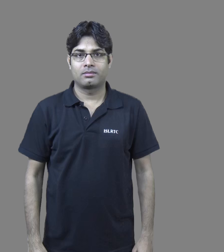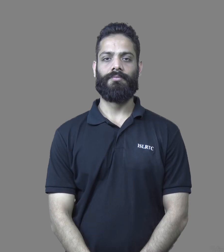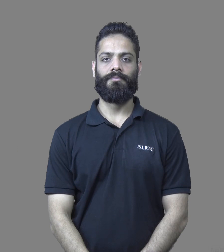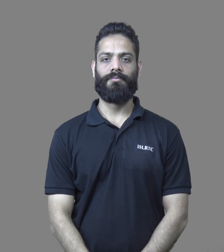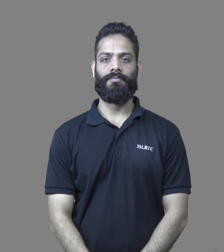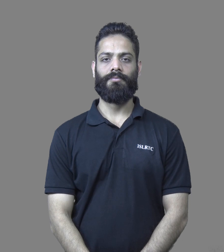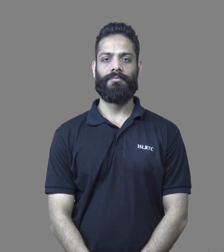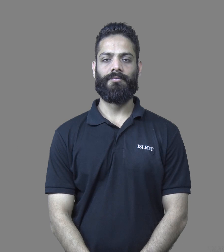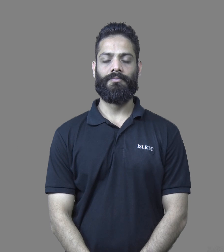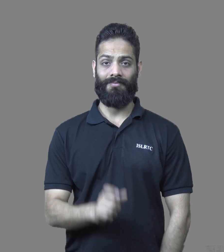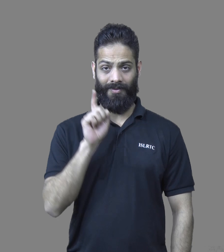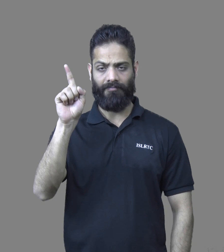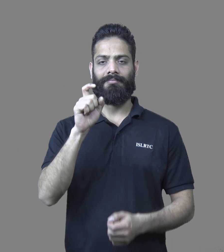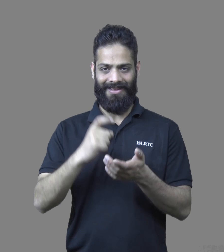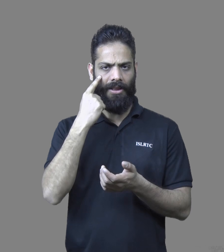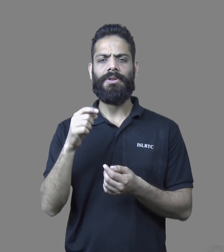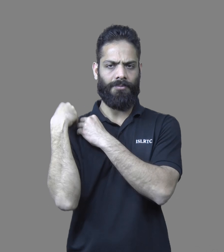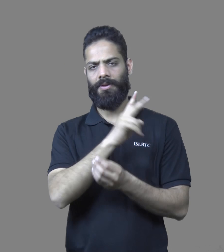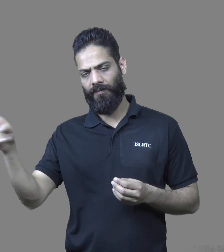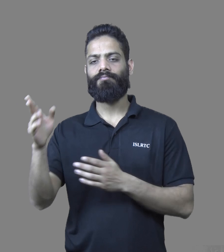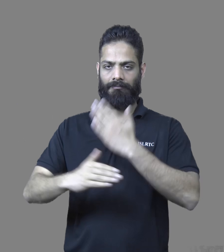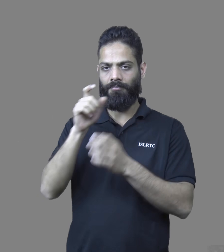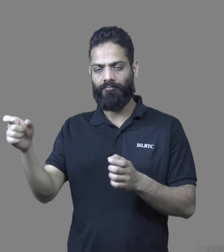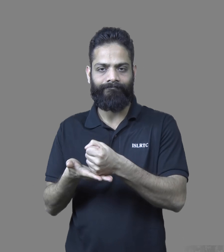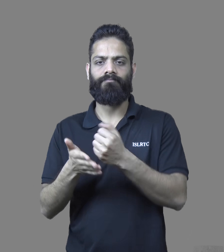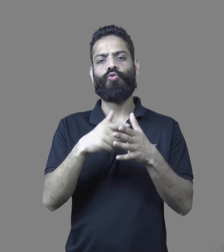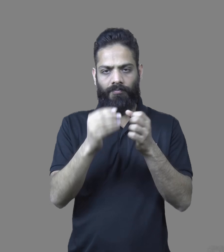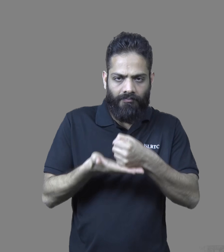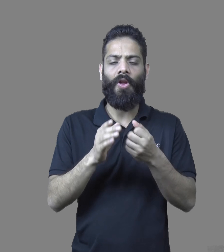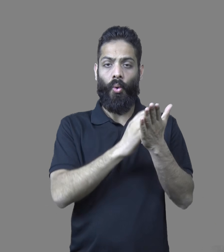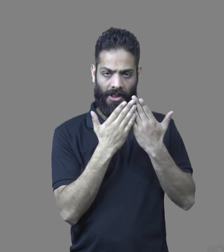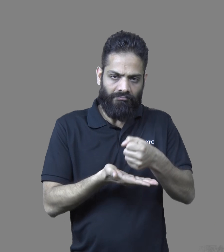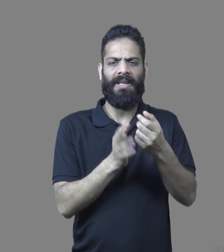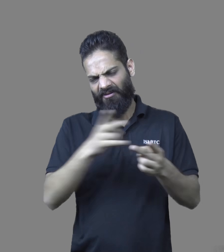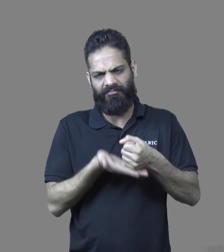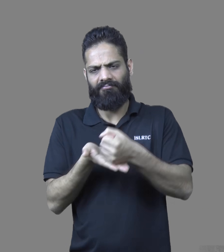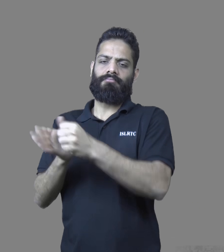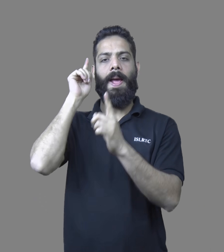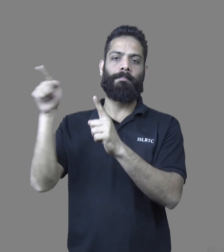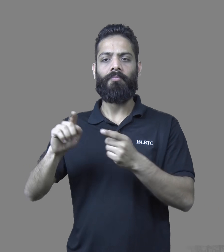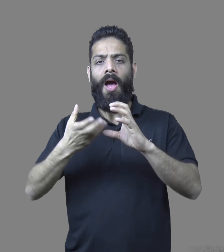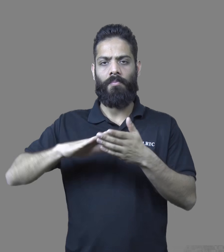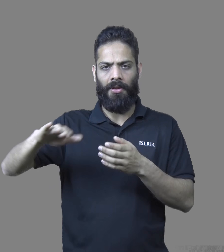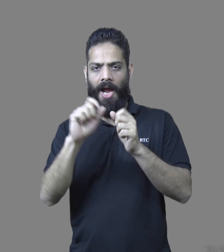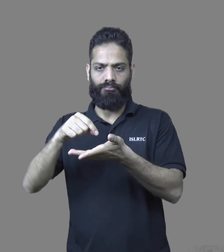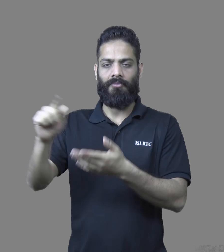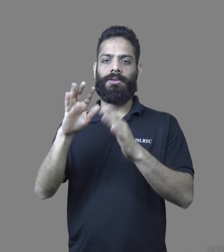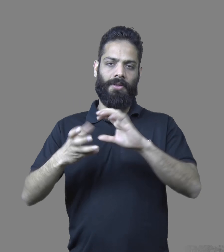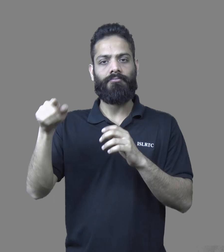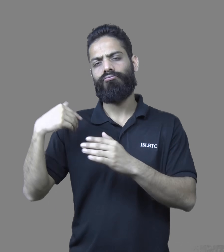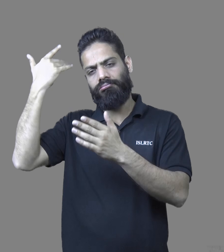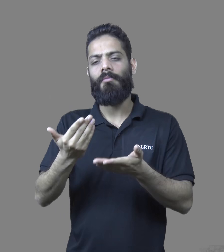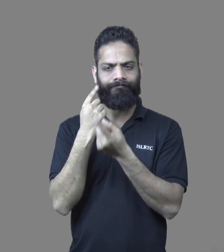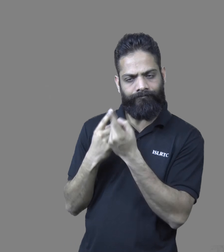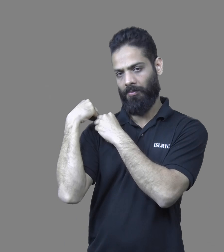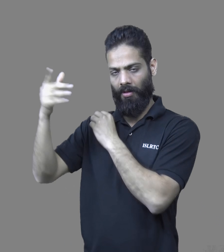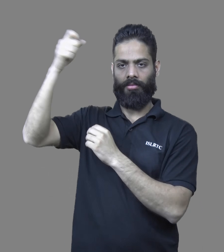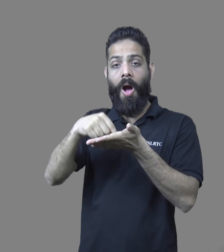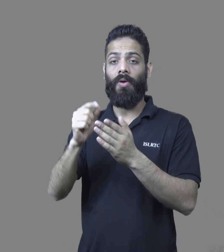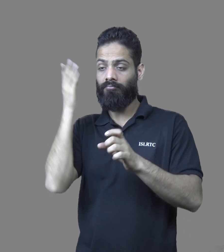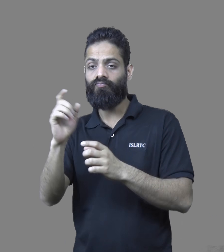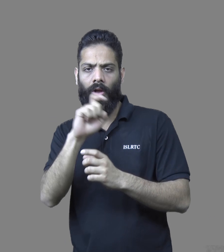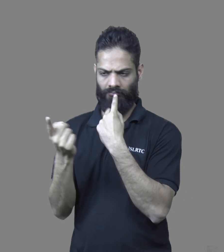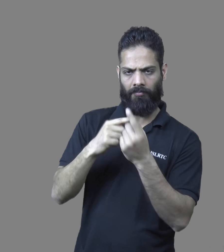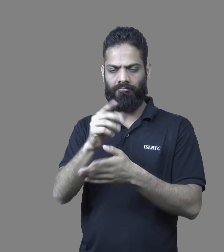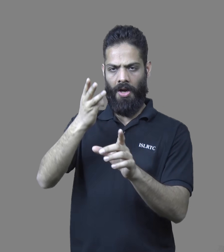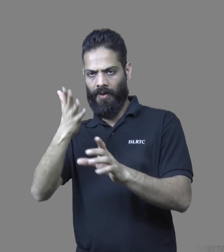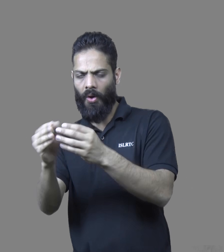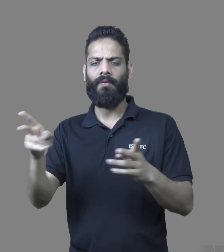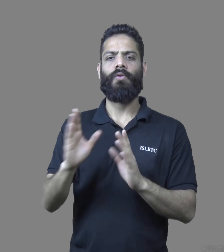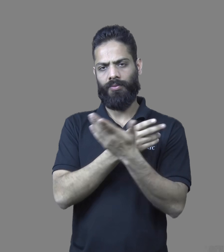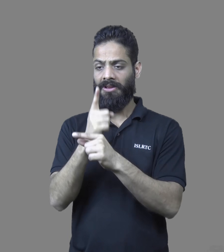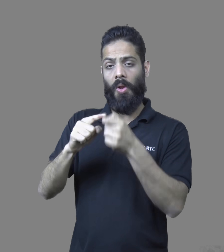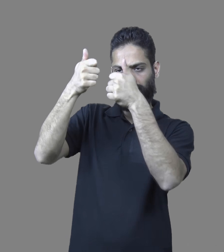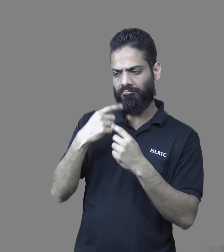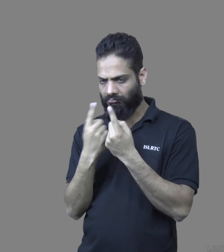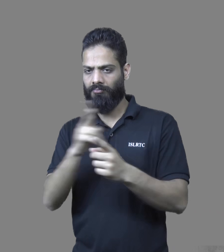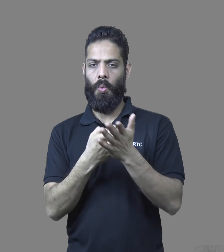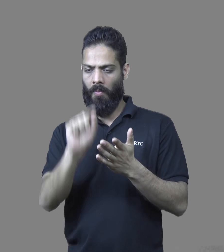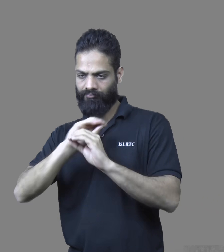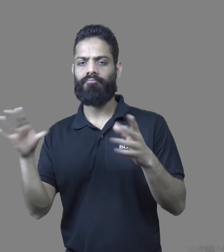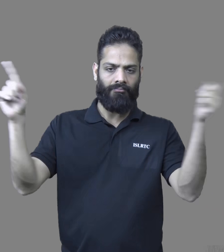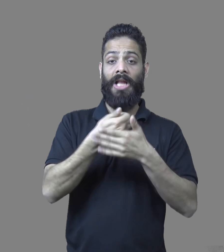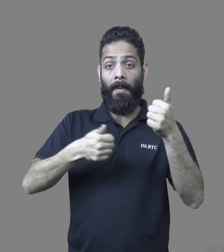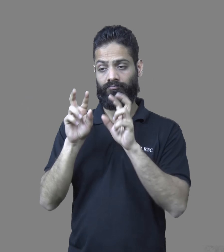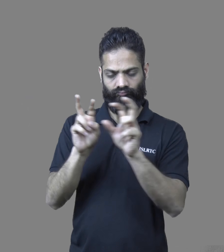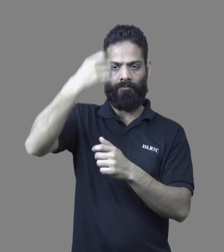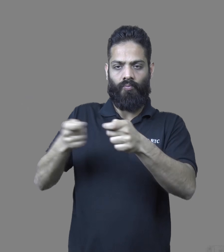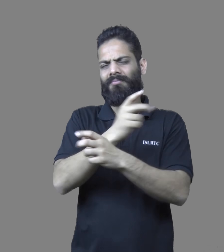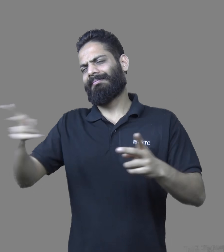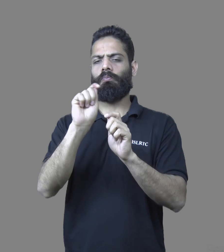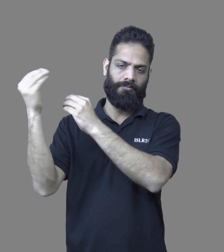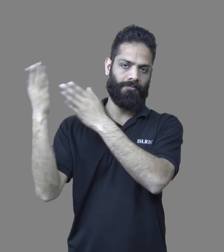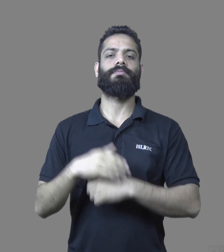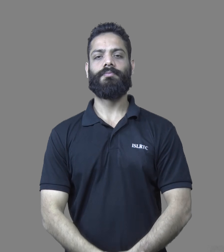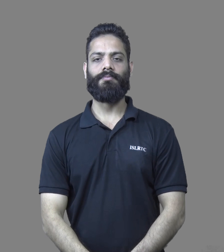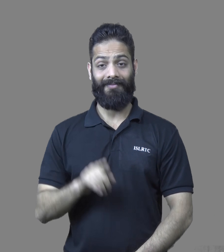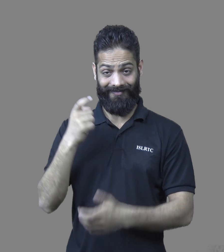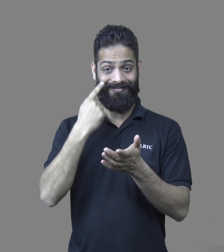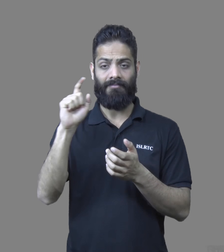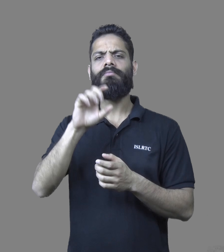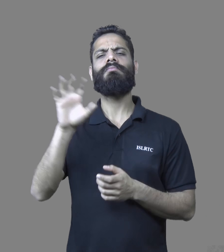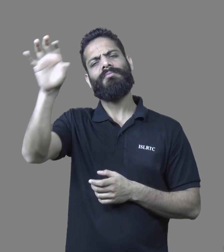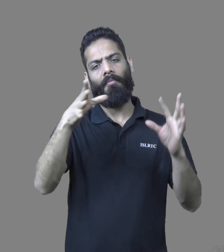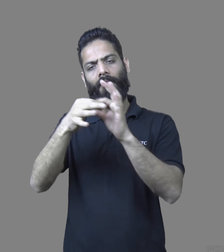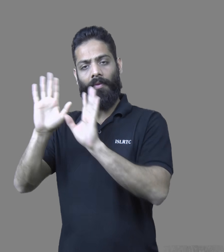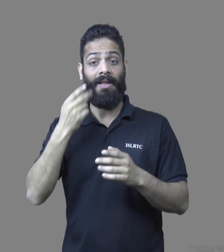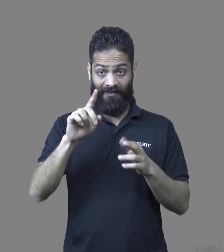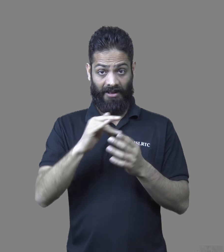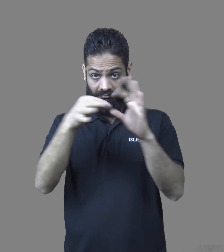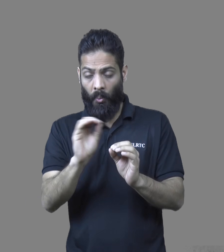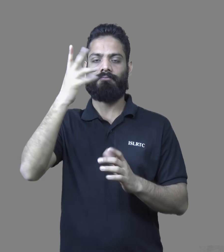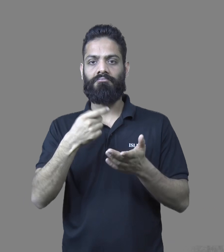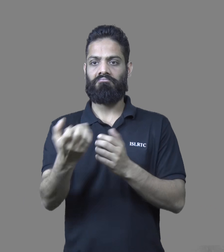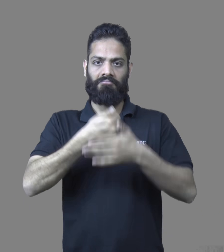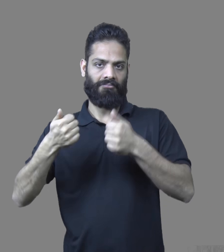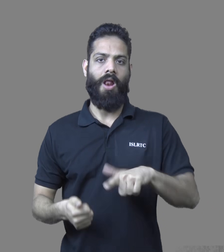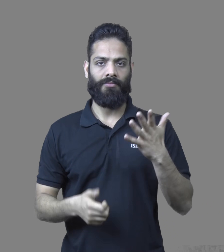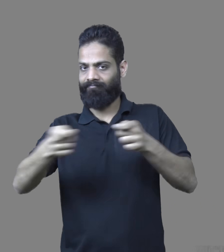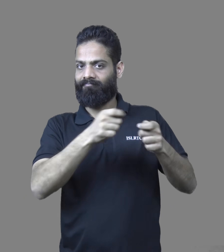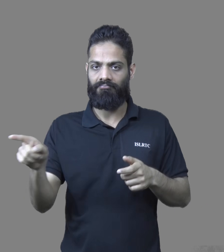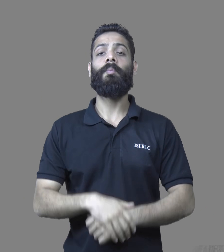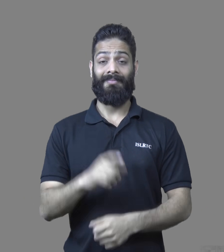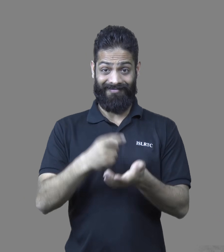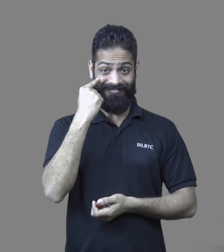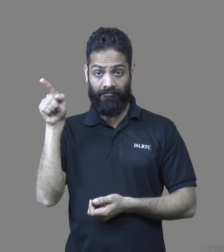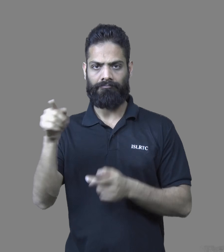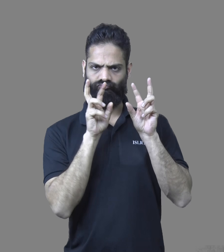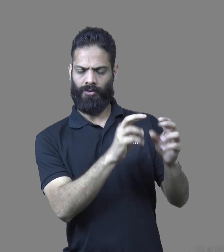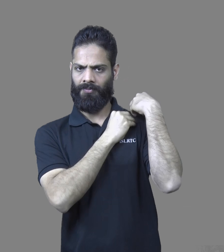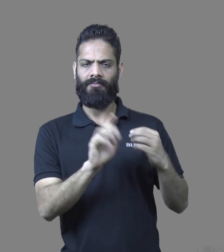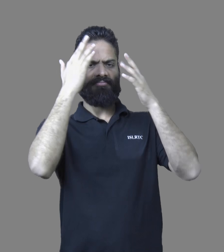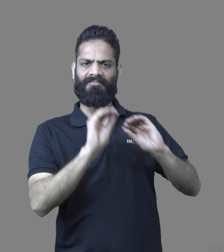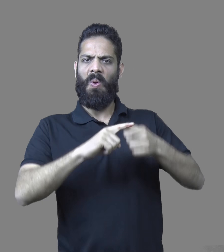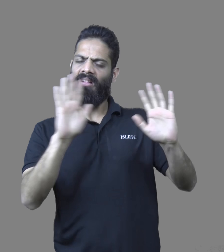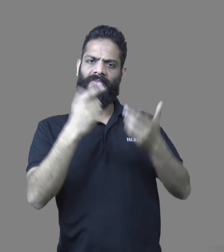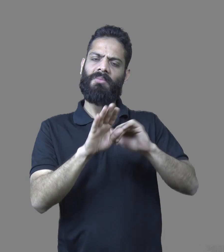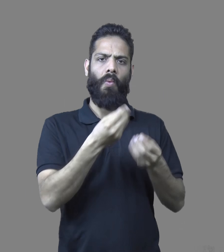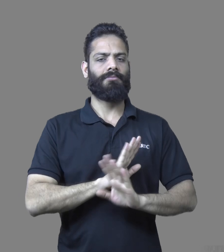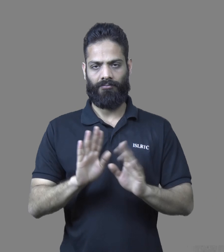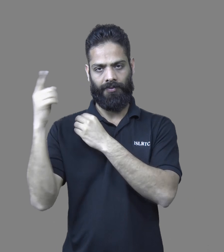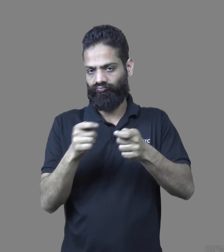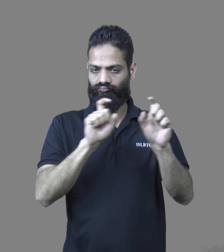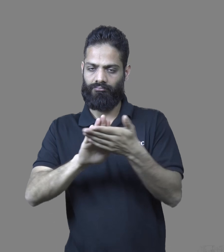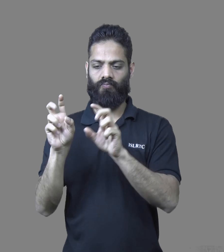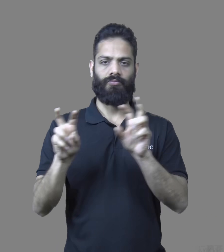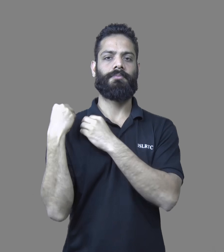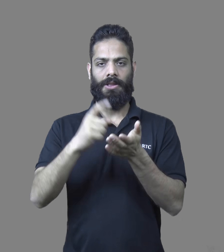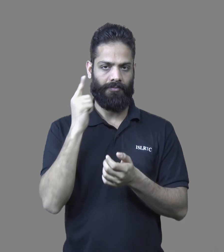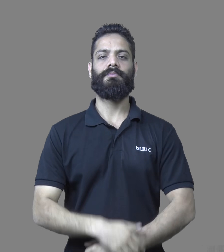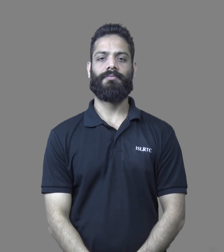Rehabilitation Council of India (RCI)